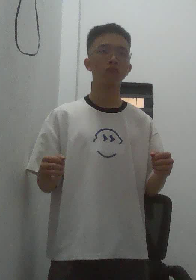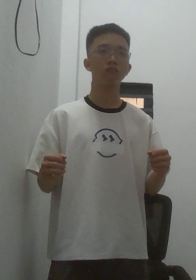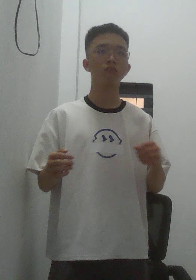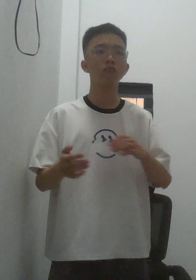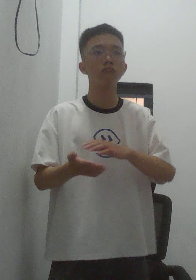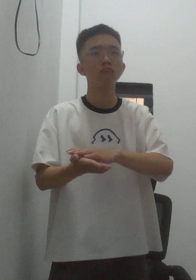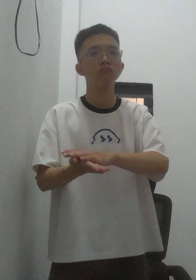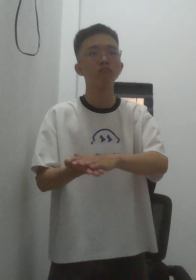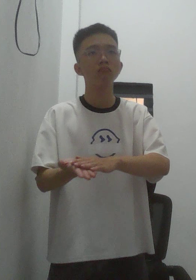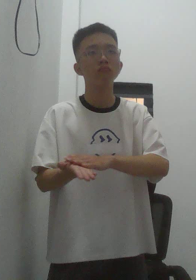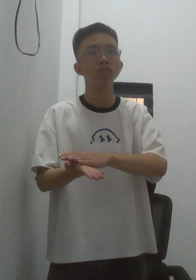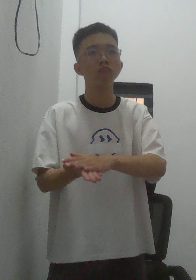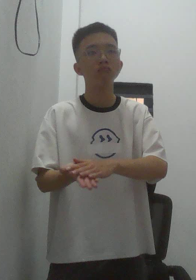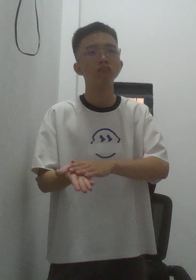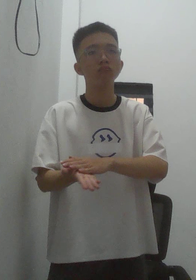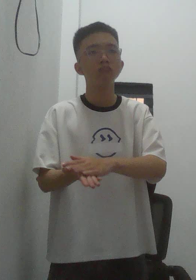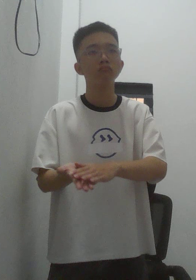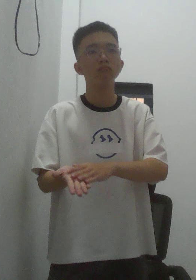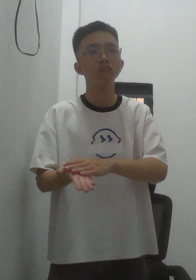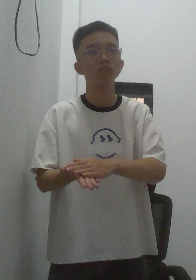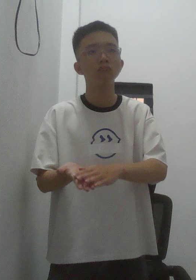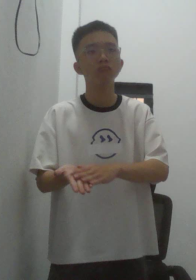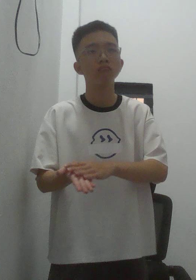xin loi